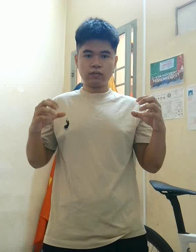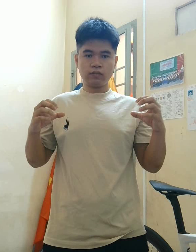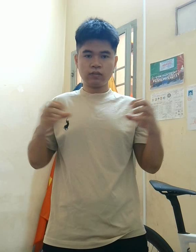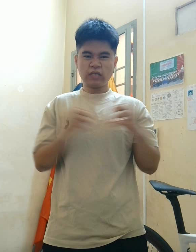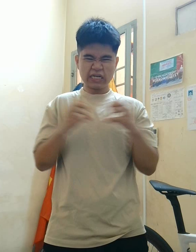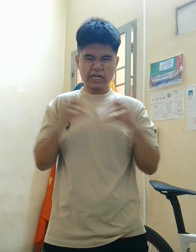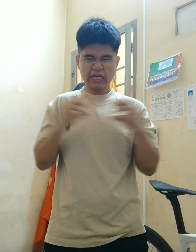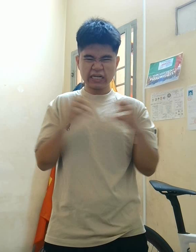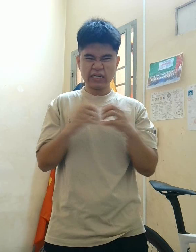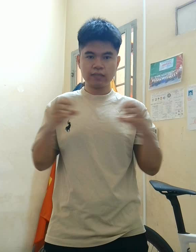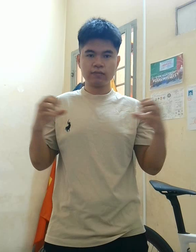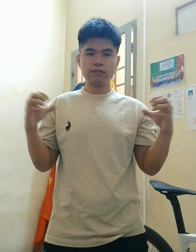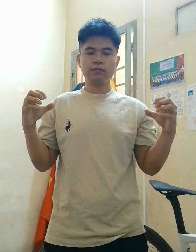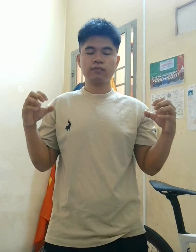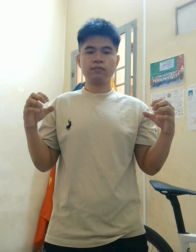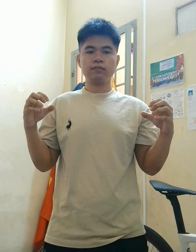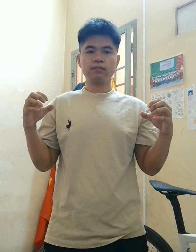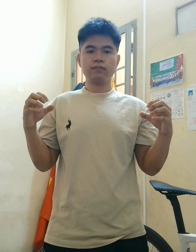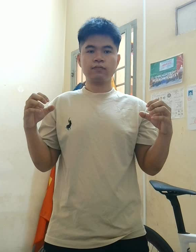cai nhau